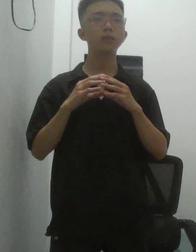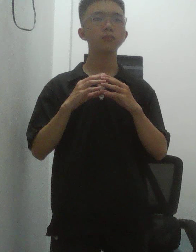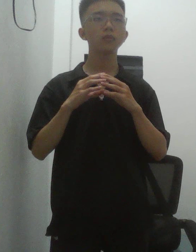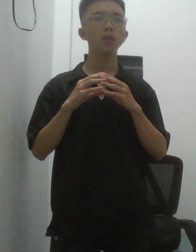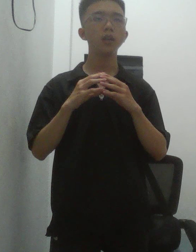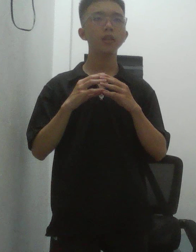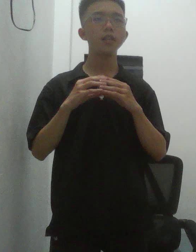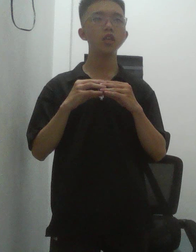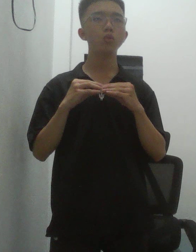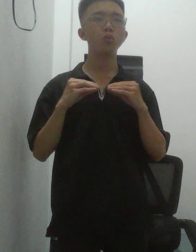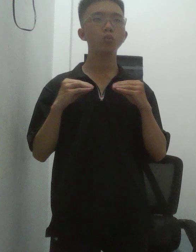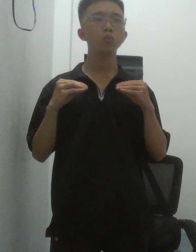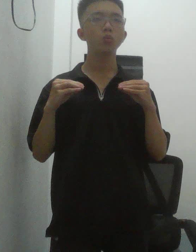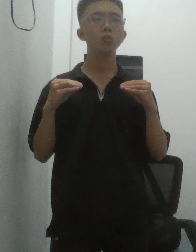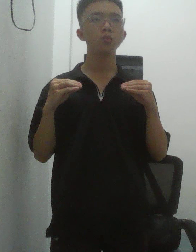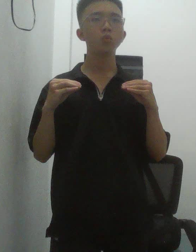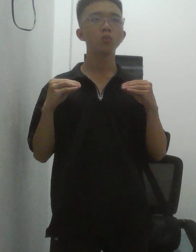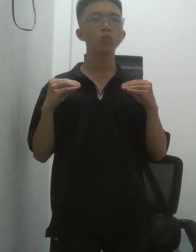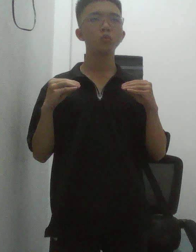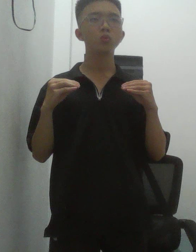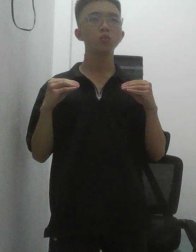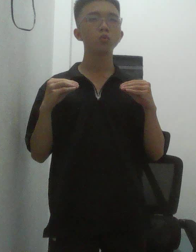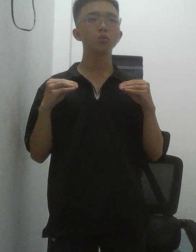nhieu